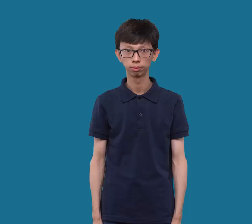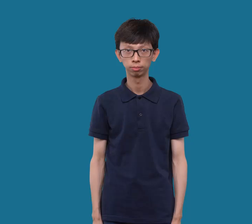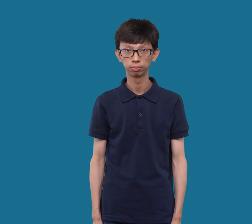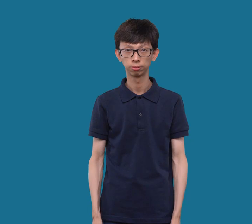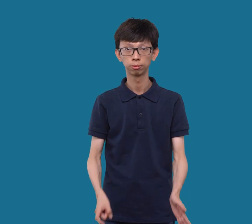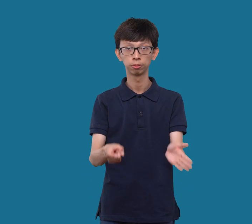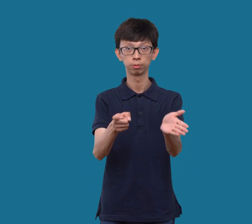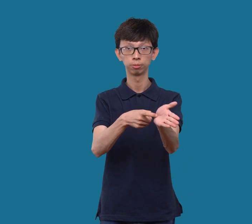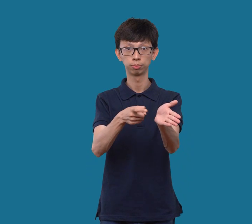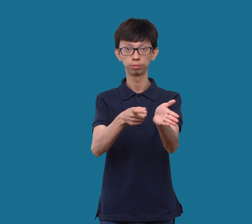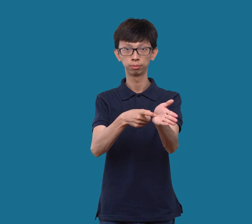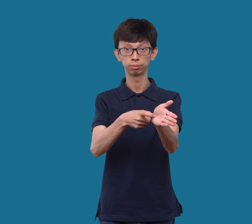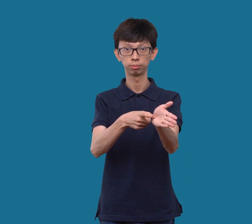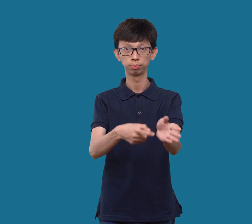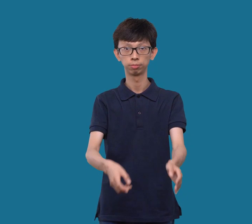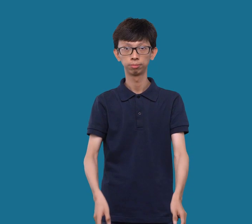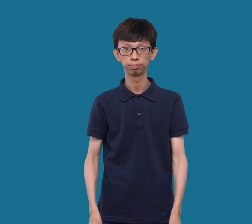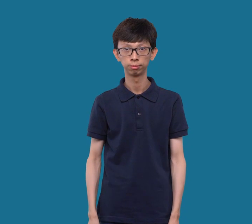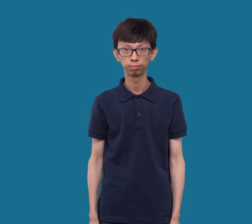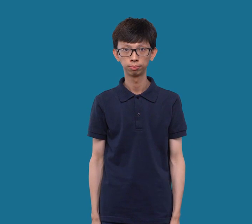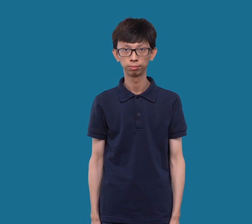thuê